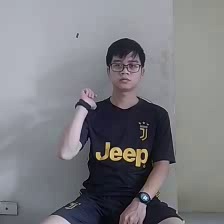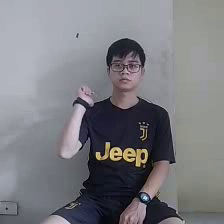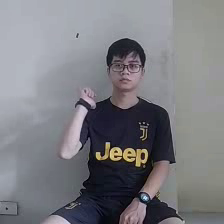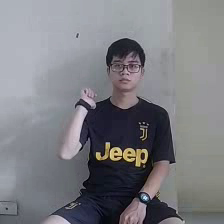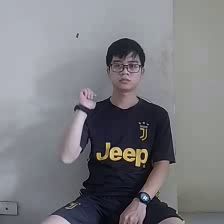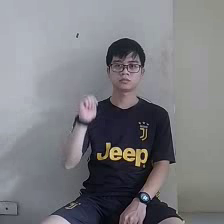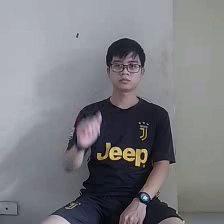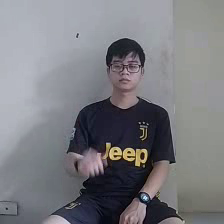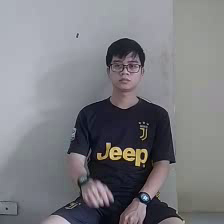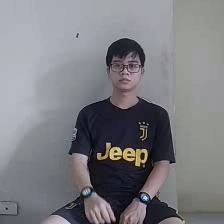Nghỉ ngơi